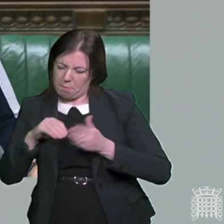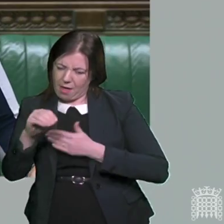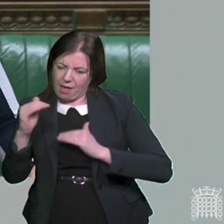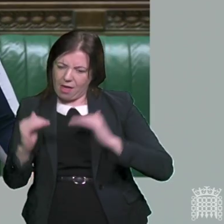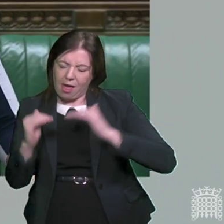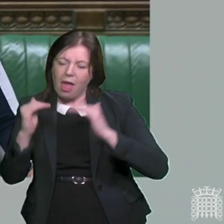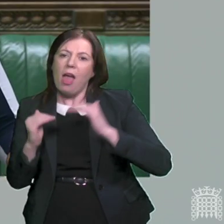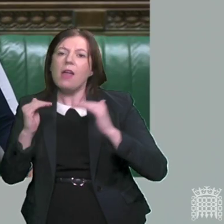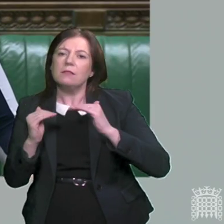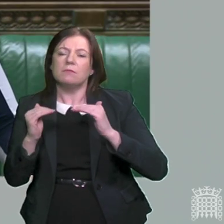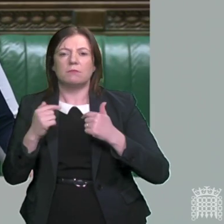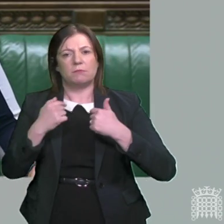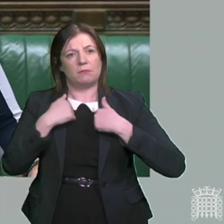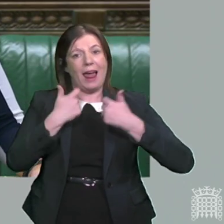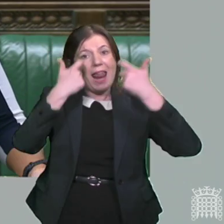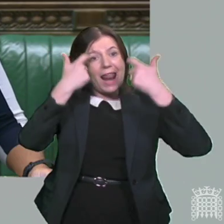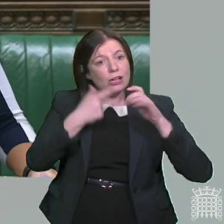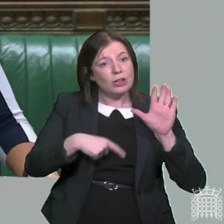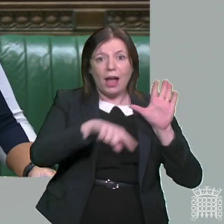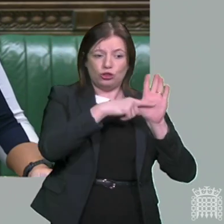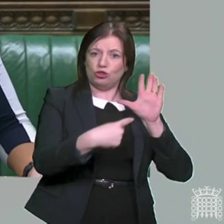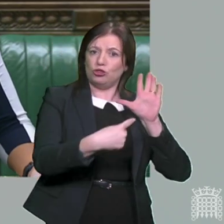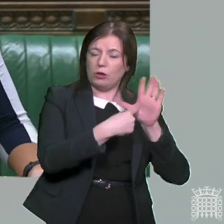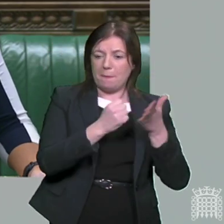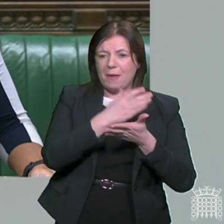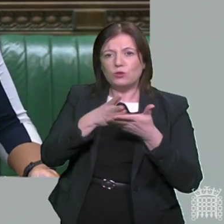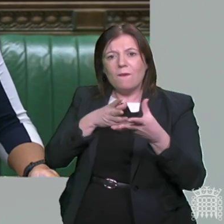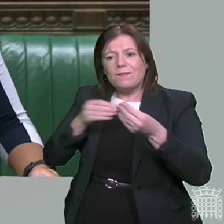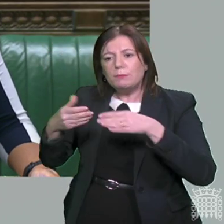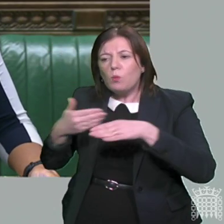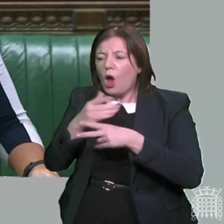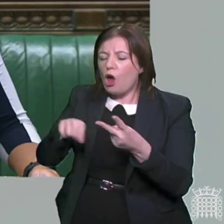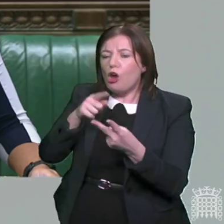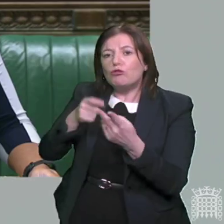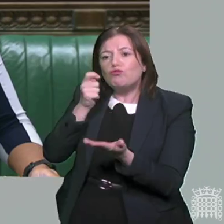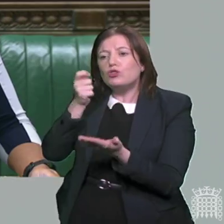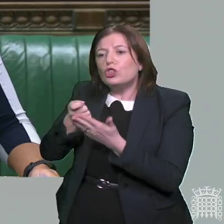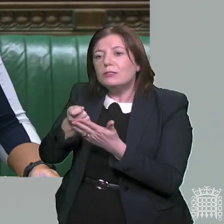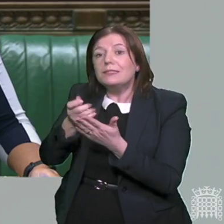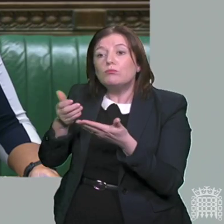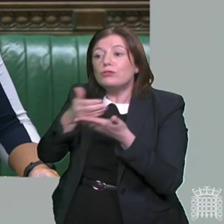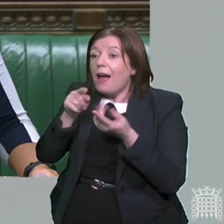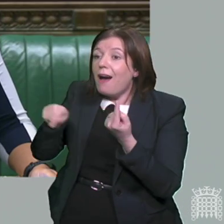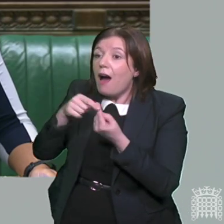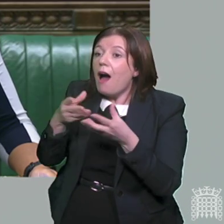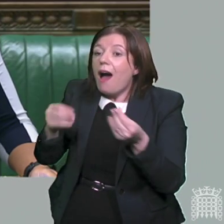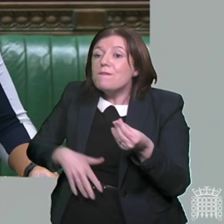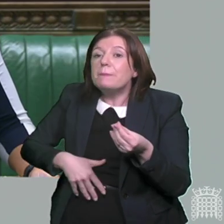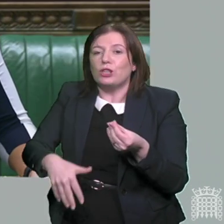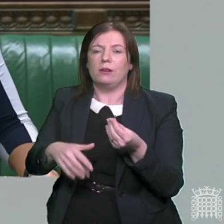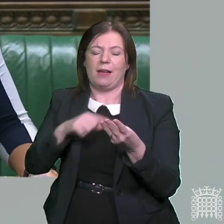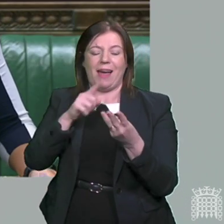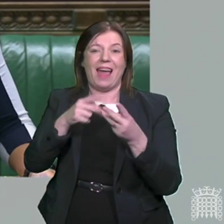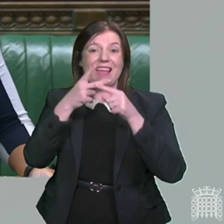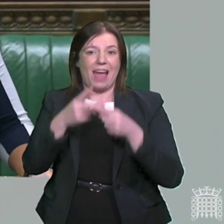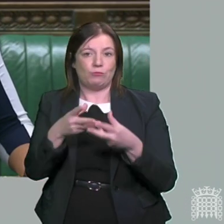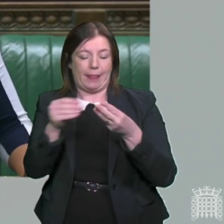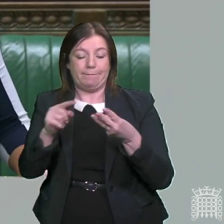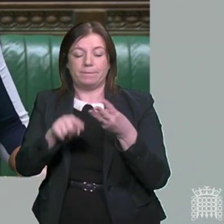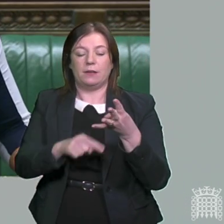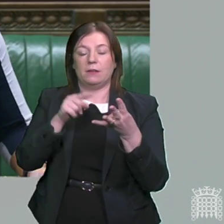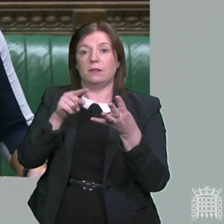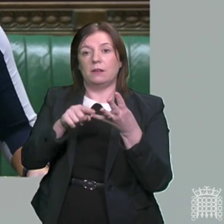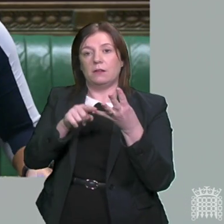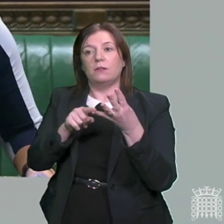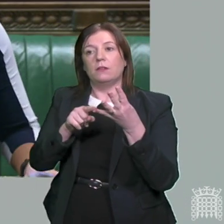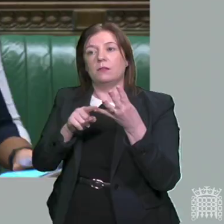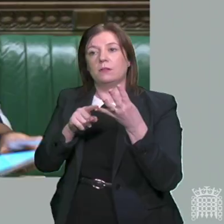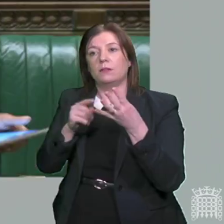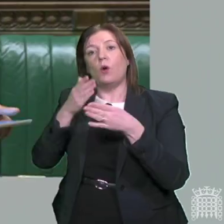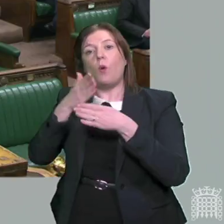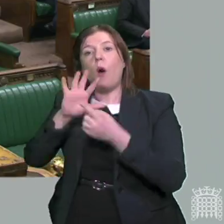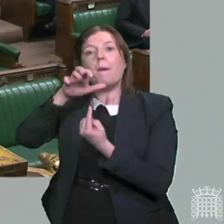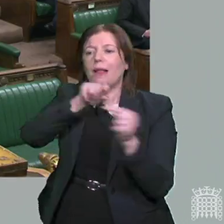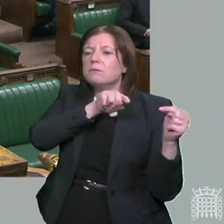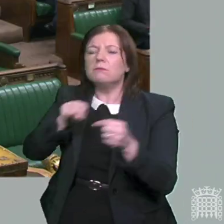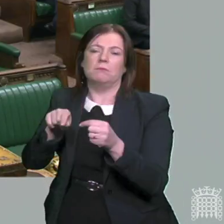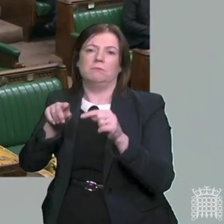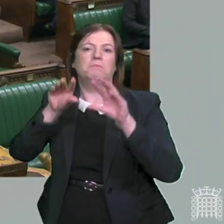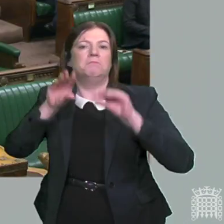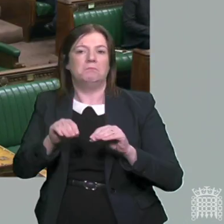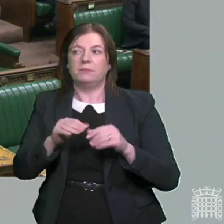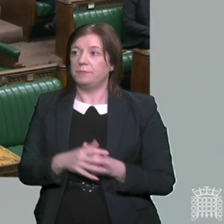To accelerate progress, we are supporting legislation that enhances flexible working, extends redundancy protection for those on maternity leave, introduces carer’s leave and strengthens protections against harassment in the workplace.